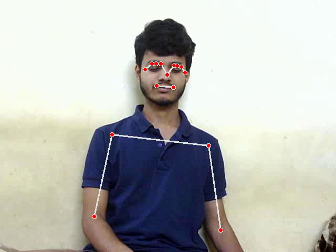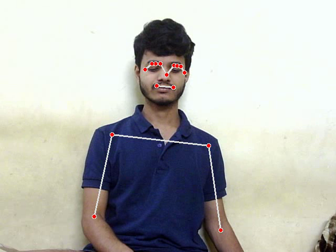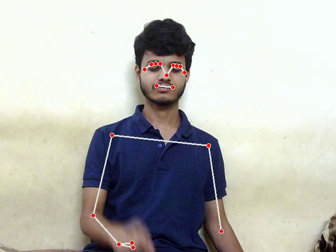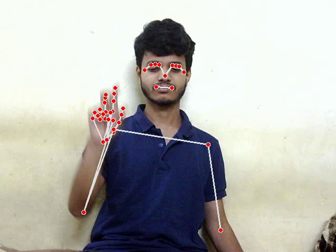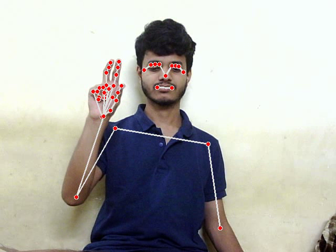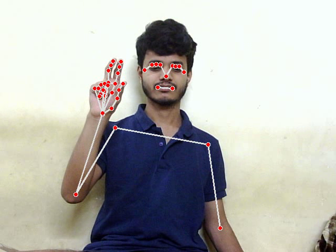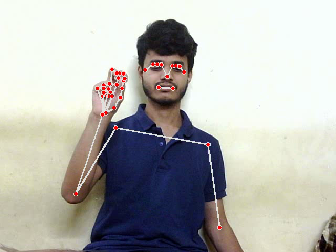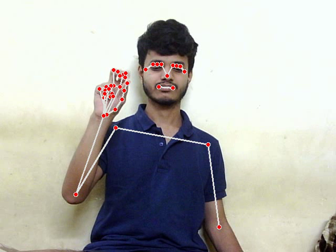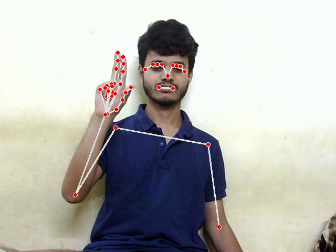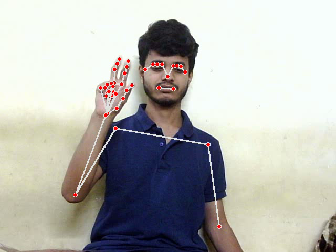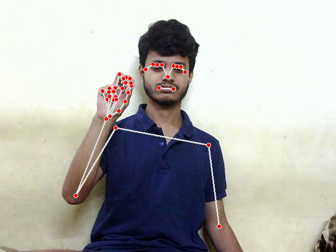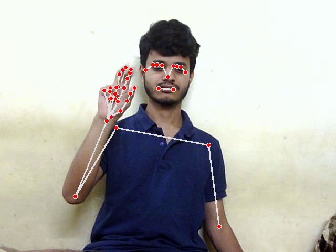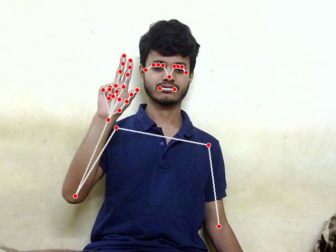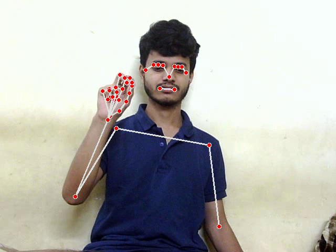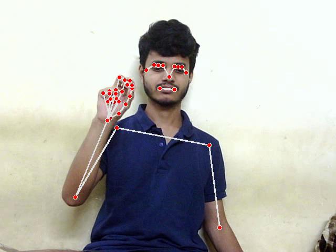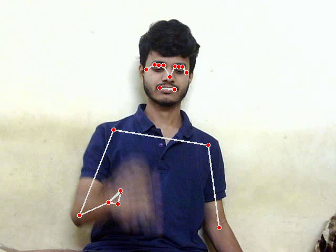no